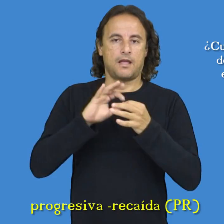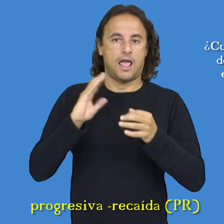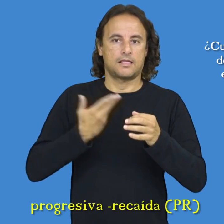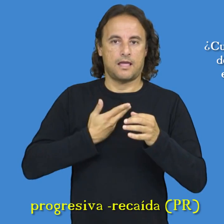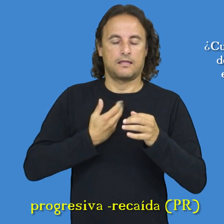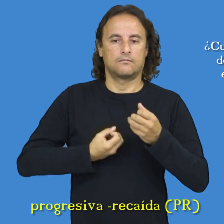afectar